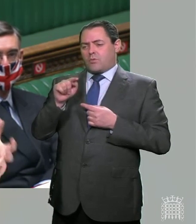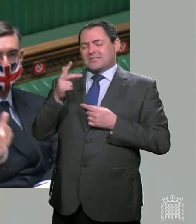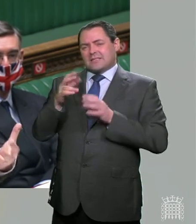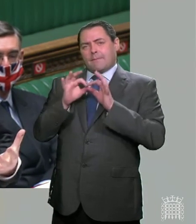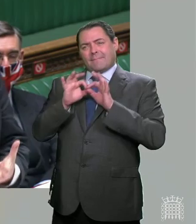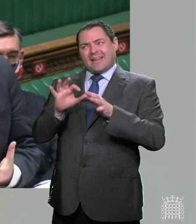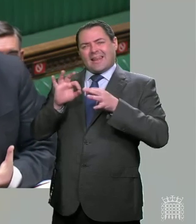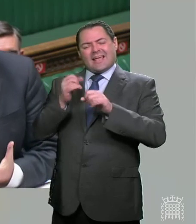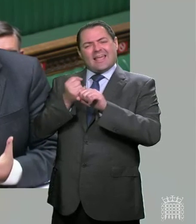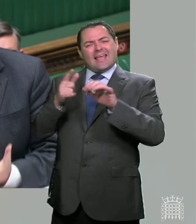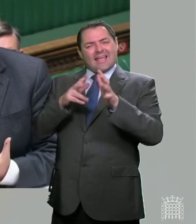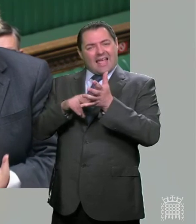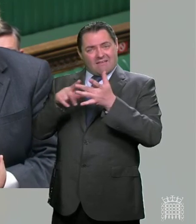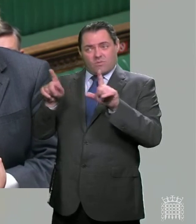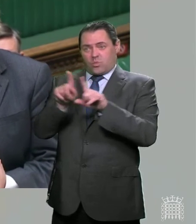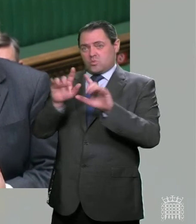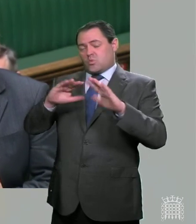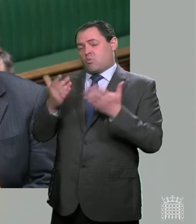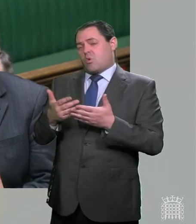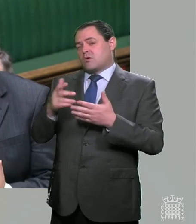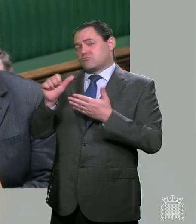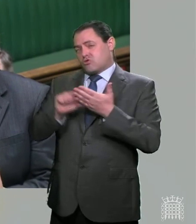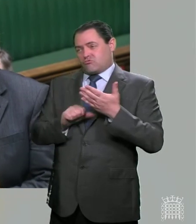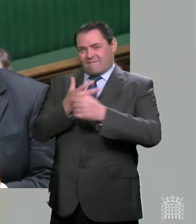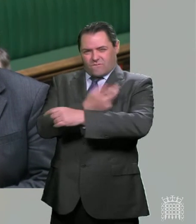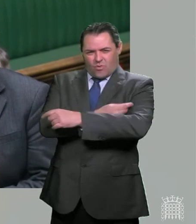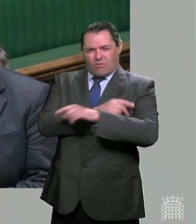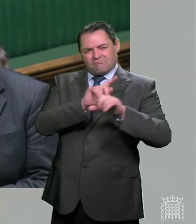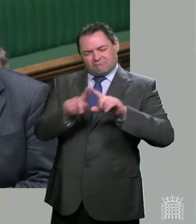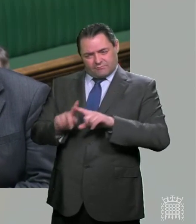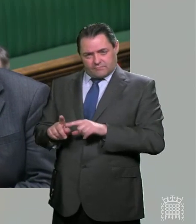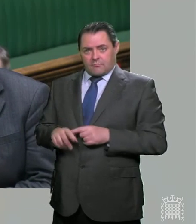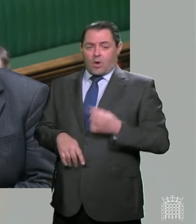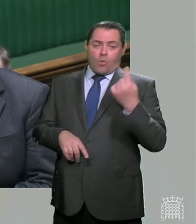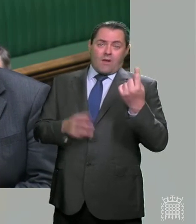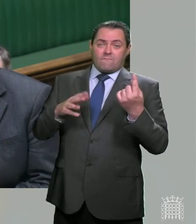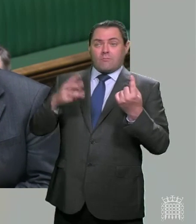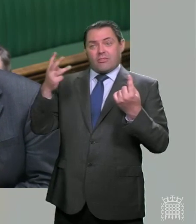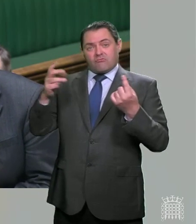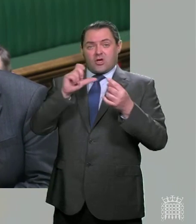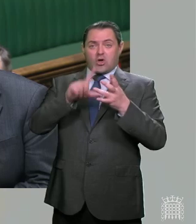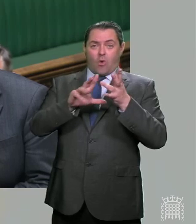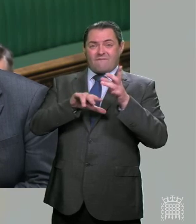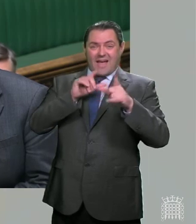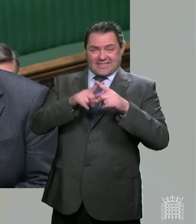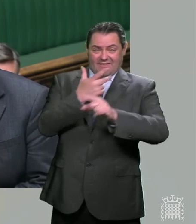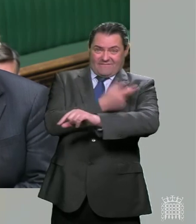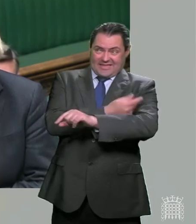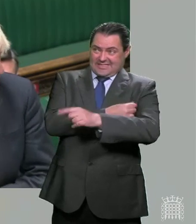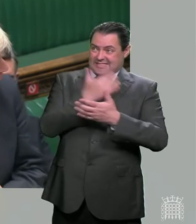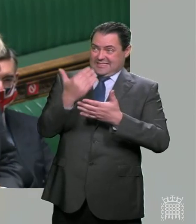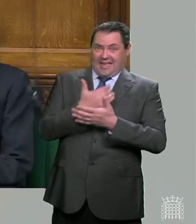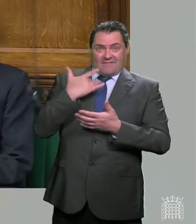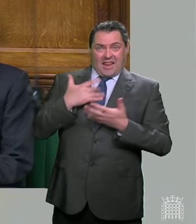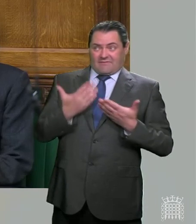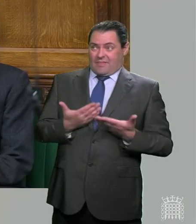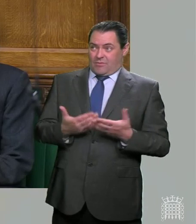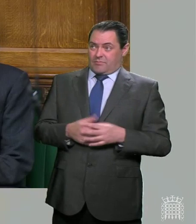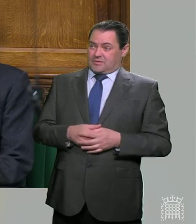Colleagues should remember that one in three of the COVAX vaccines that are, as my right honourable Friend knows, saving